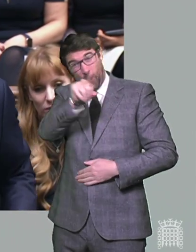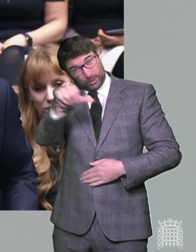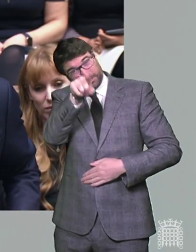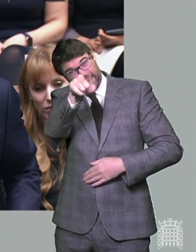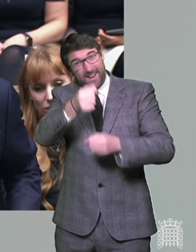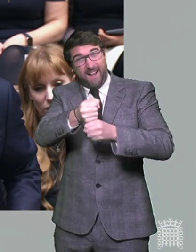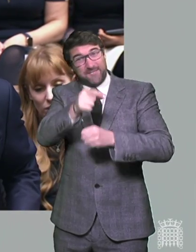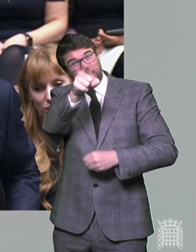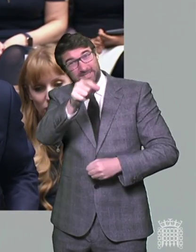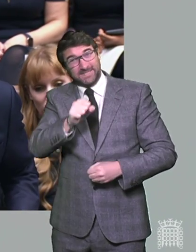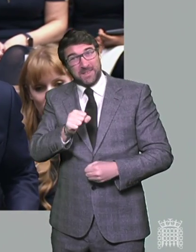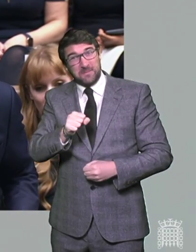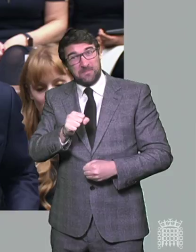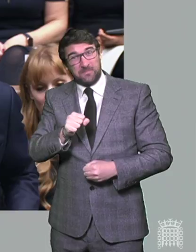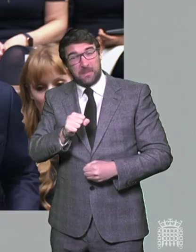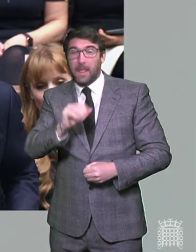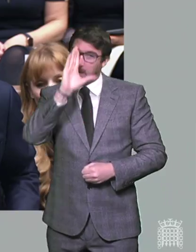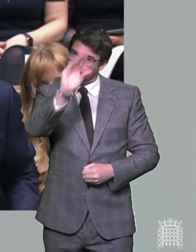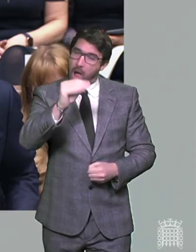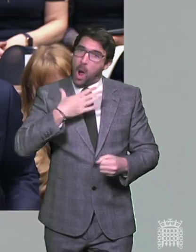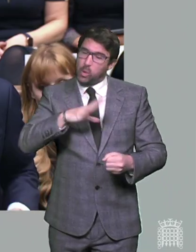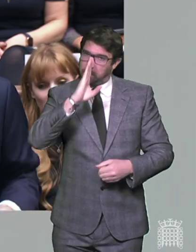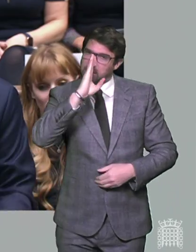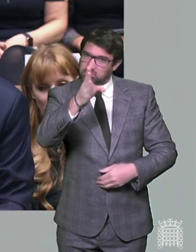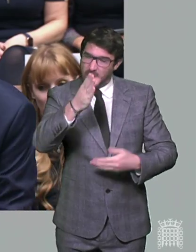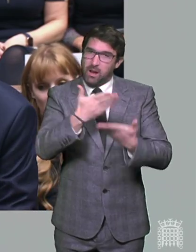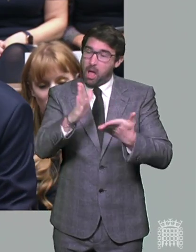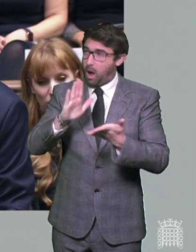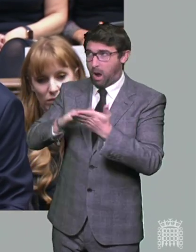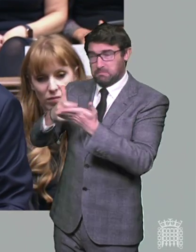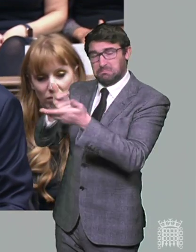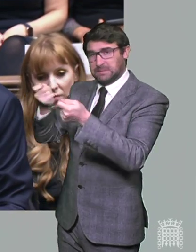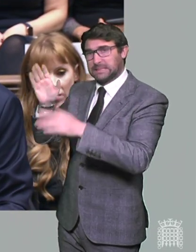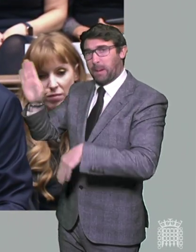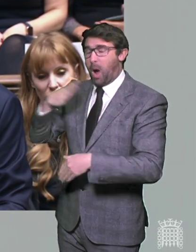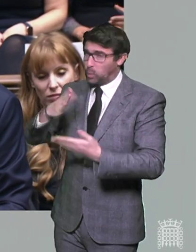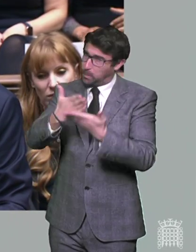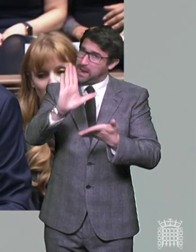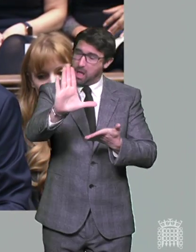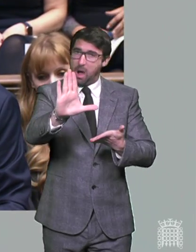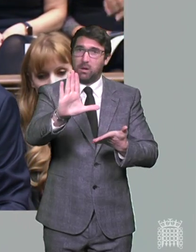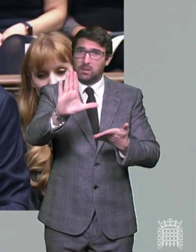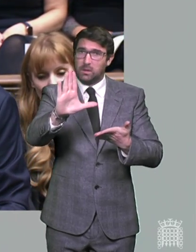Millions of people are facing horrendous mortgage repayments and she has admitted that it is her fault.